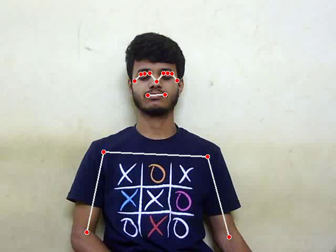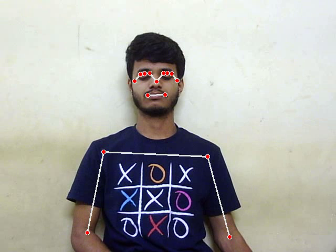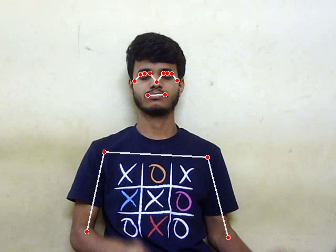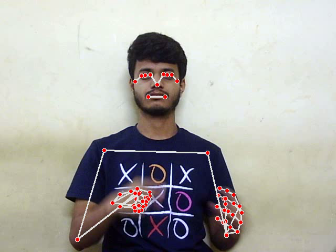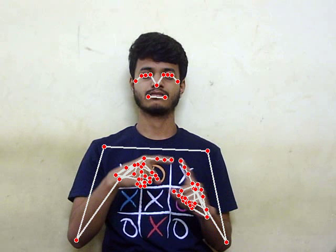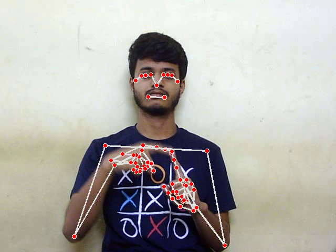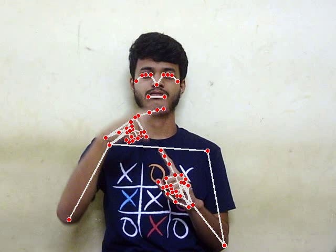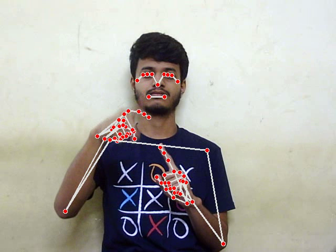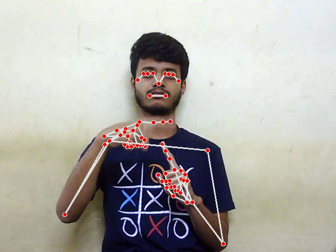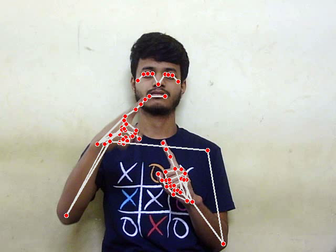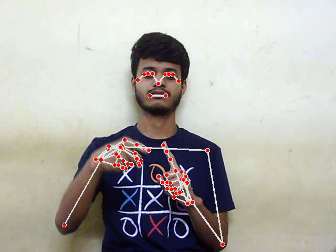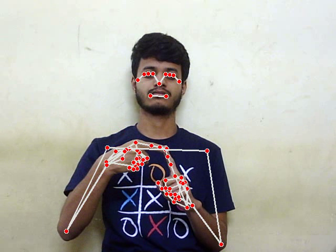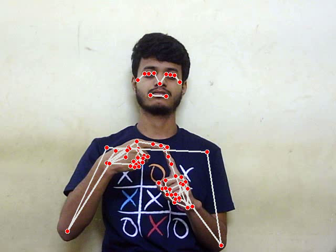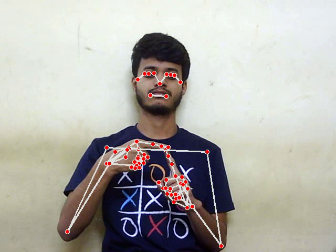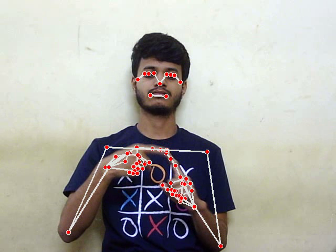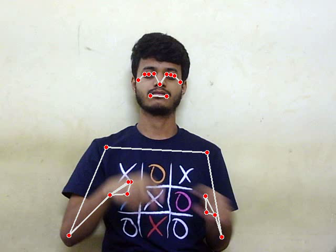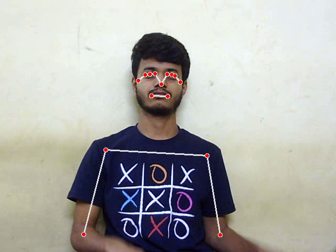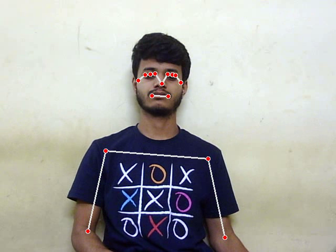when